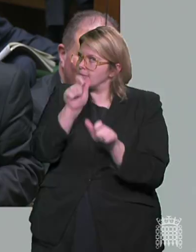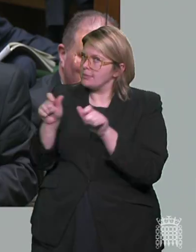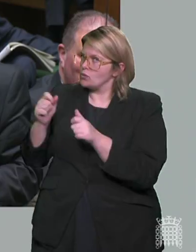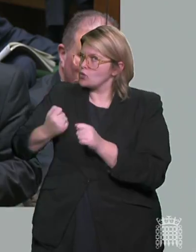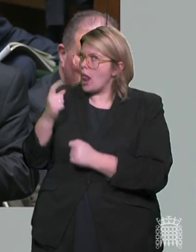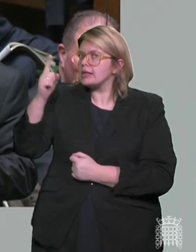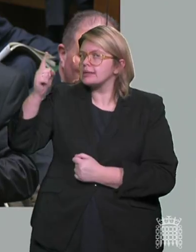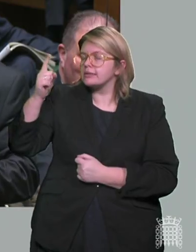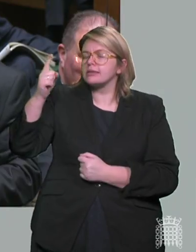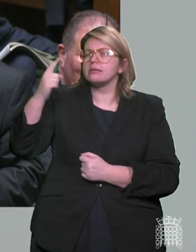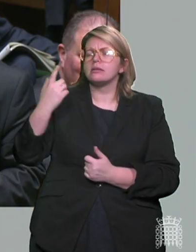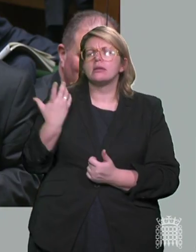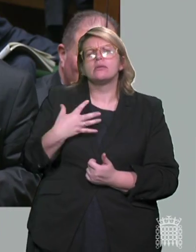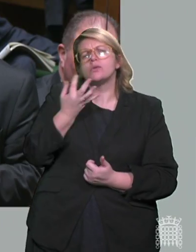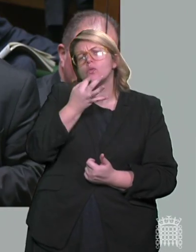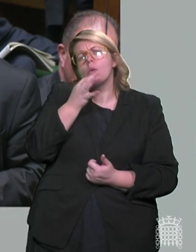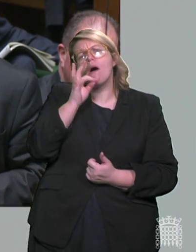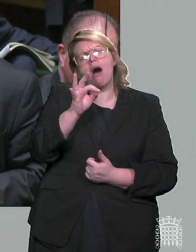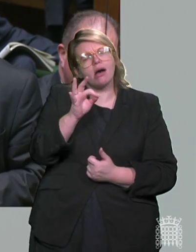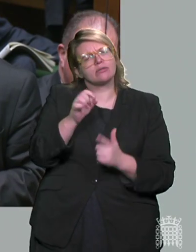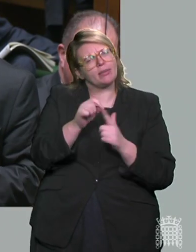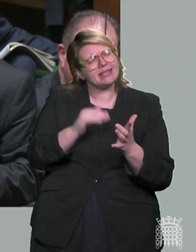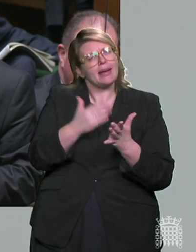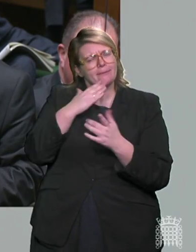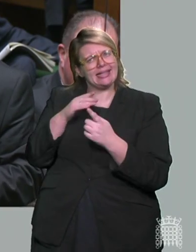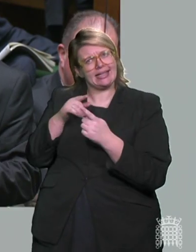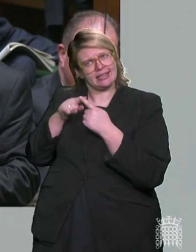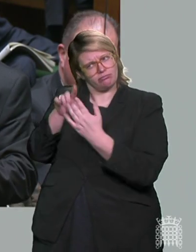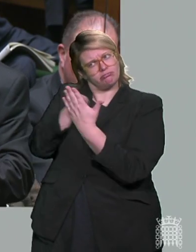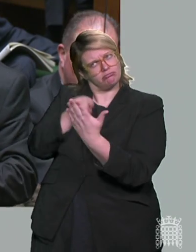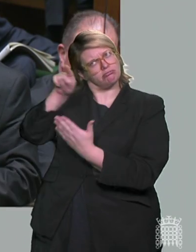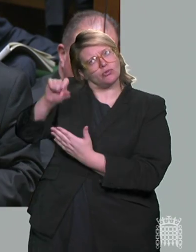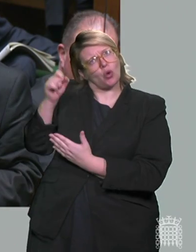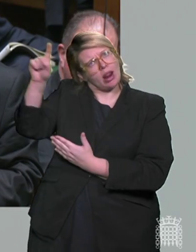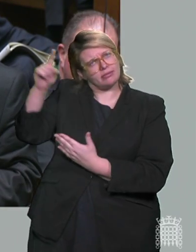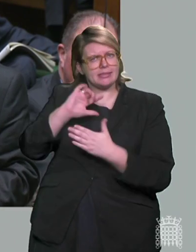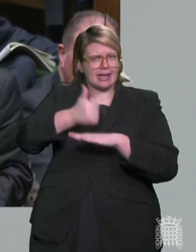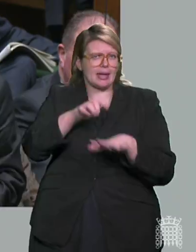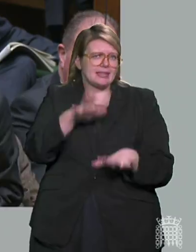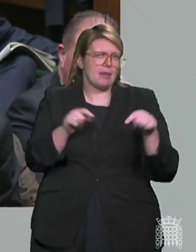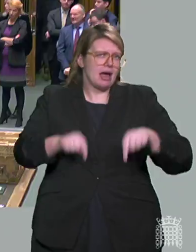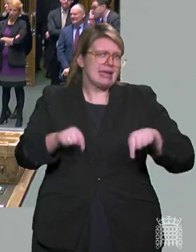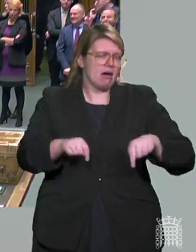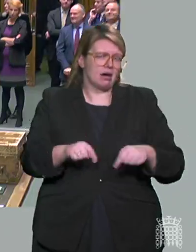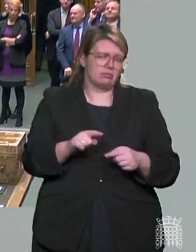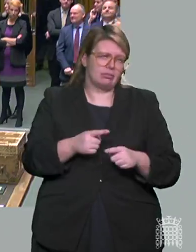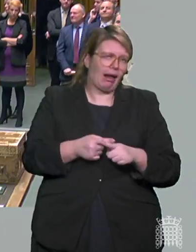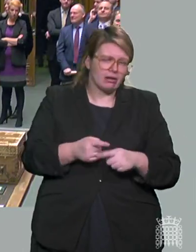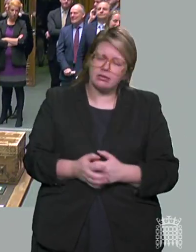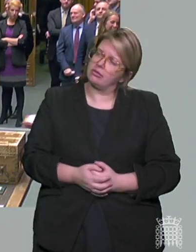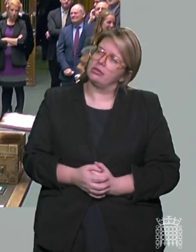Will the Prime Minister therefore follow the leadership of the Scottish Government by introducing an equivalent child payment?